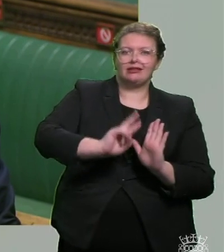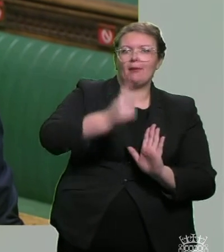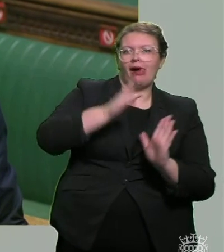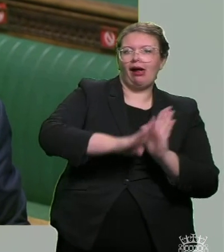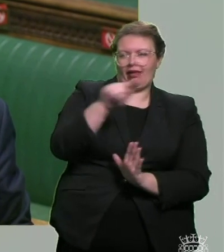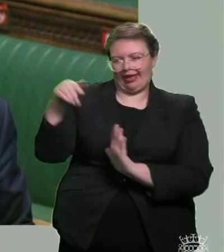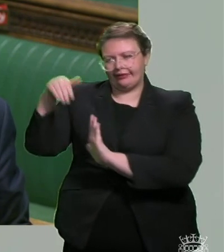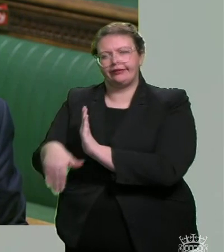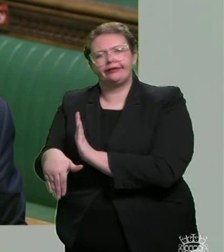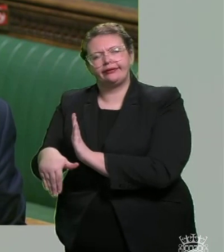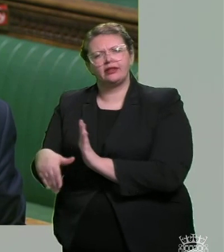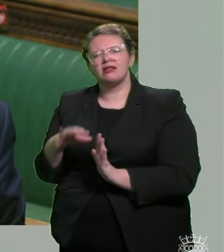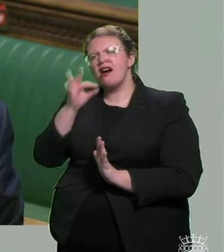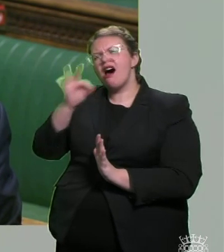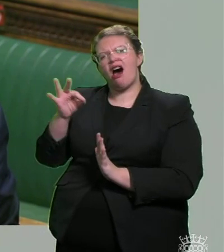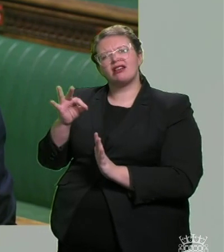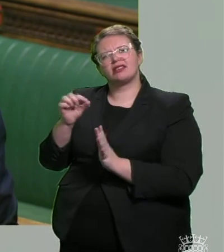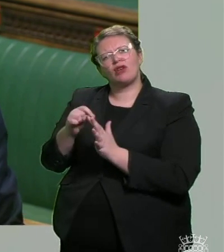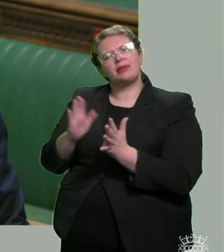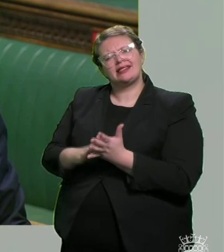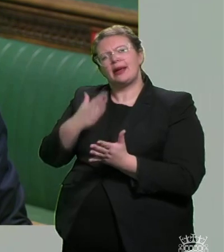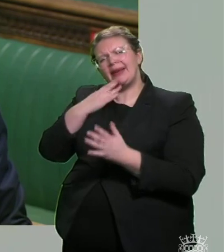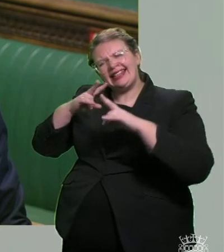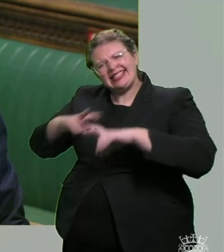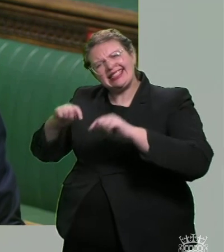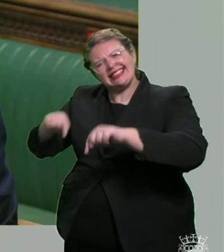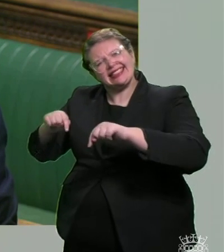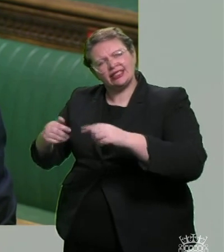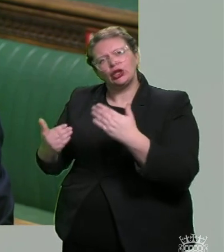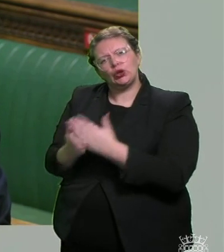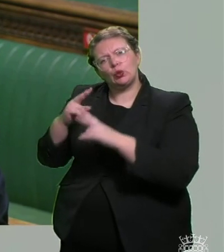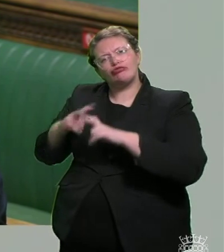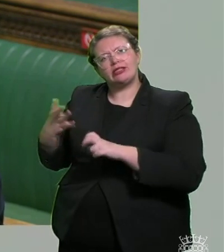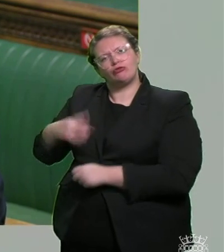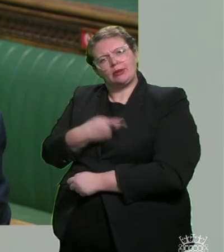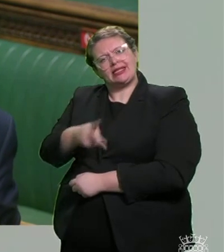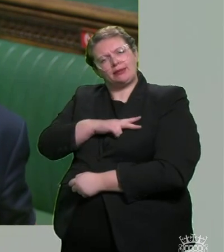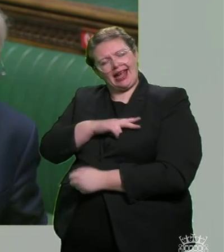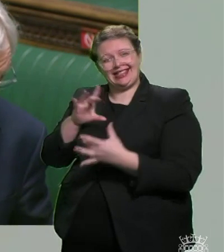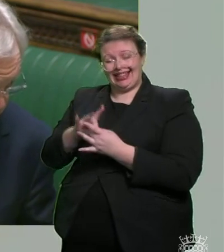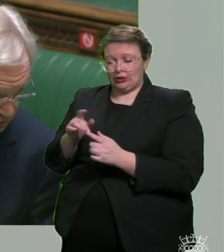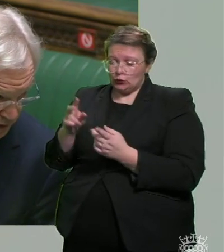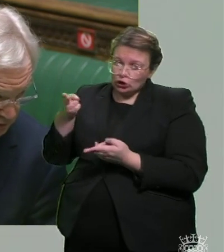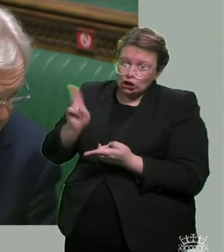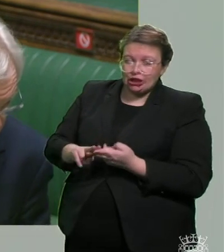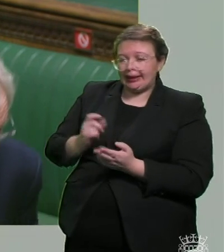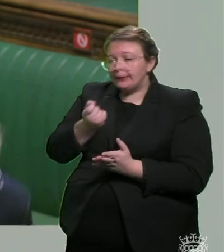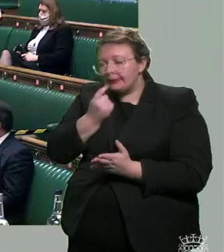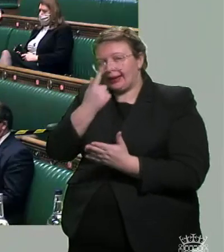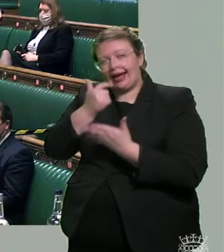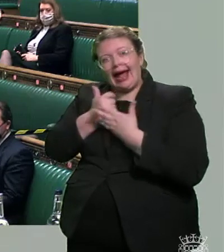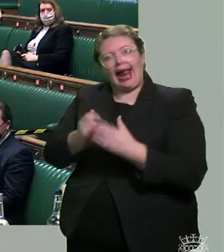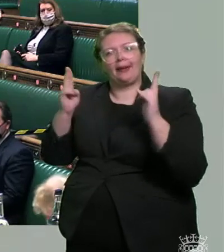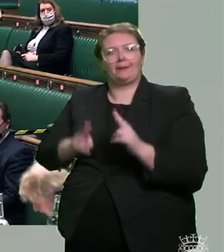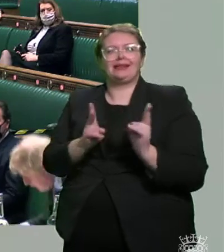Will he ask his advisers to look urgently again at the very latest Spanish research about that cheap, safe and apparently effective treatment?